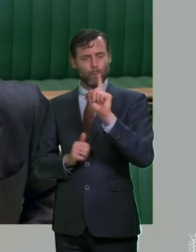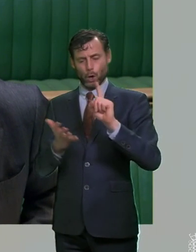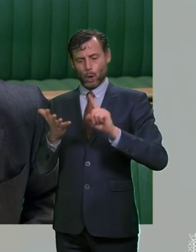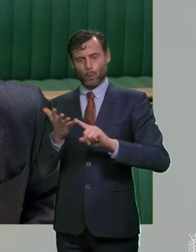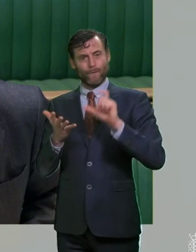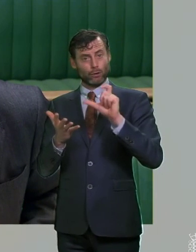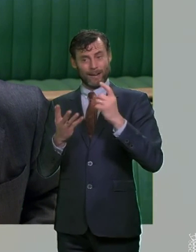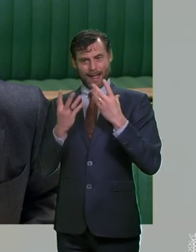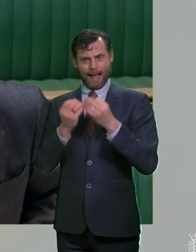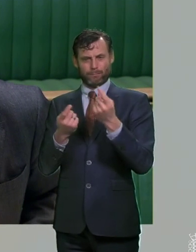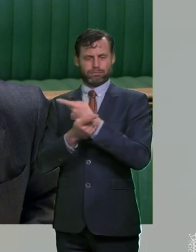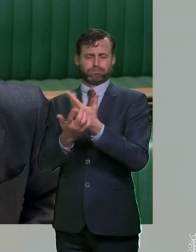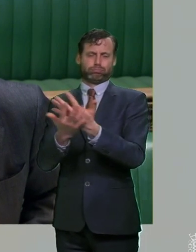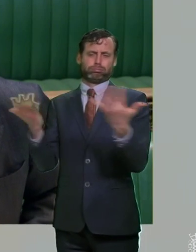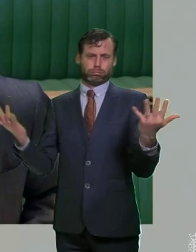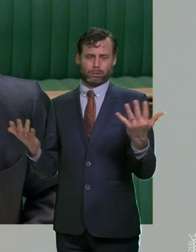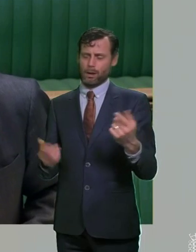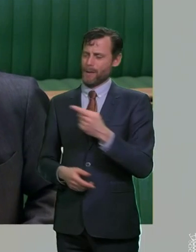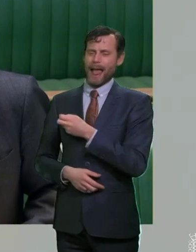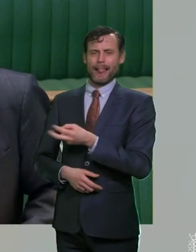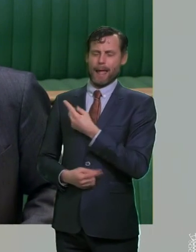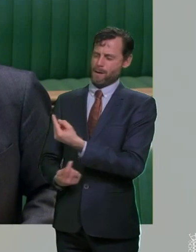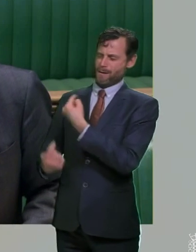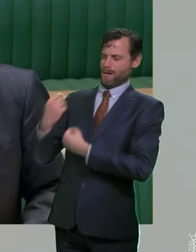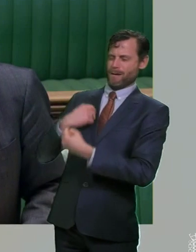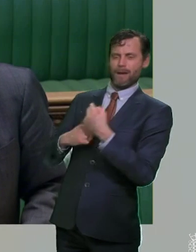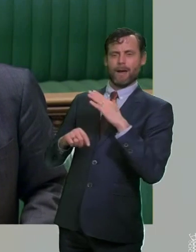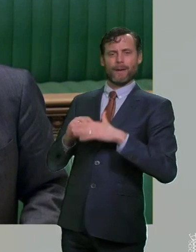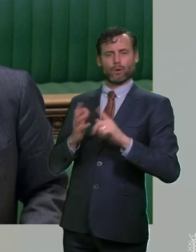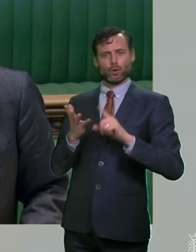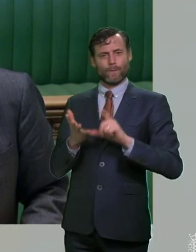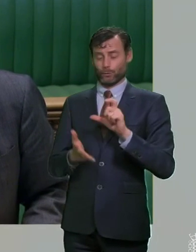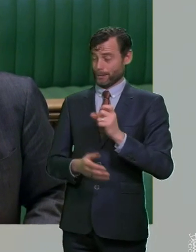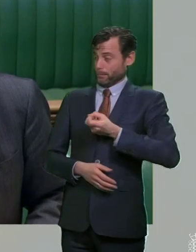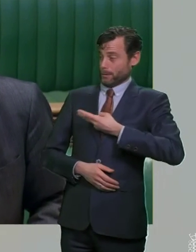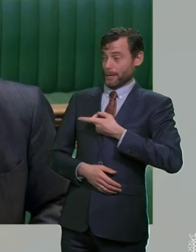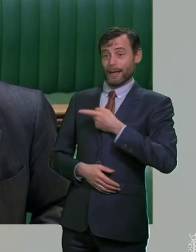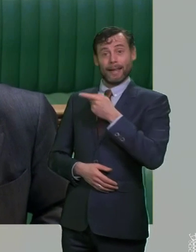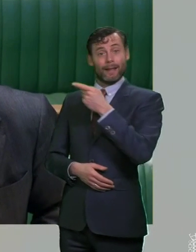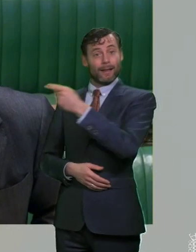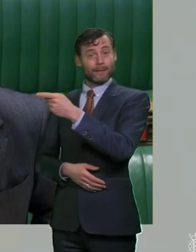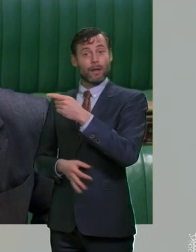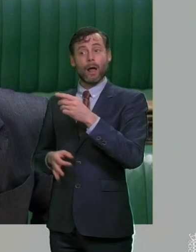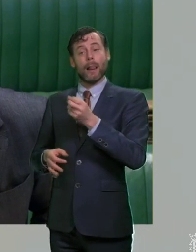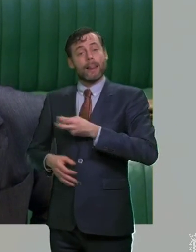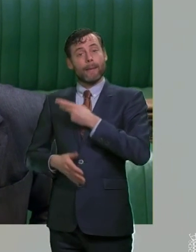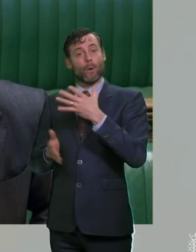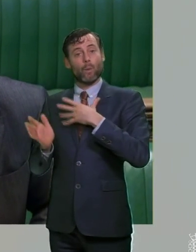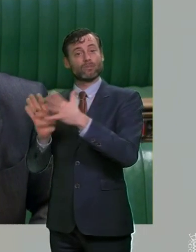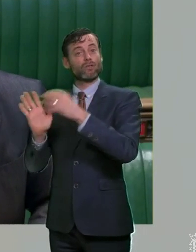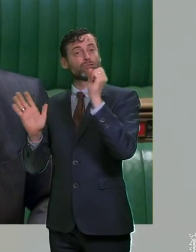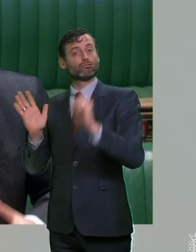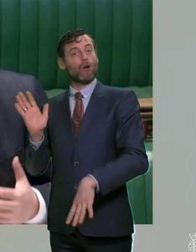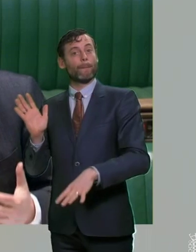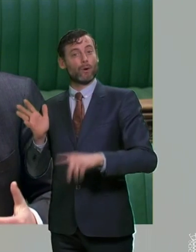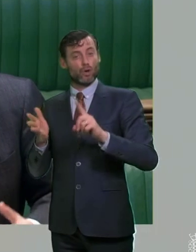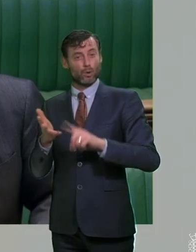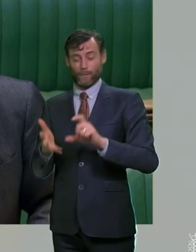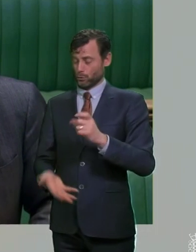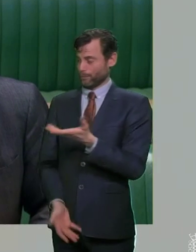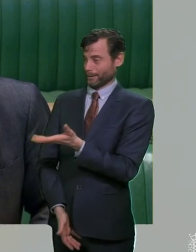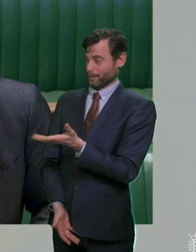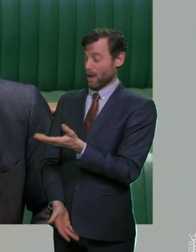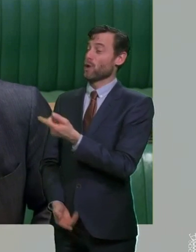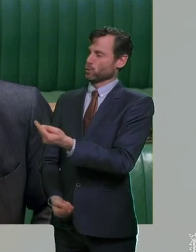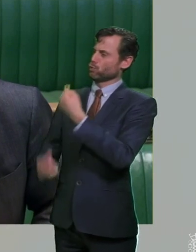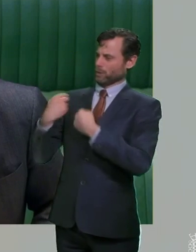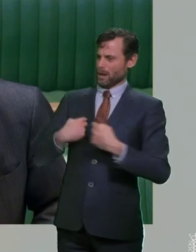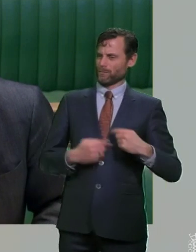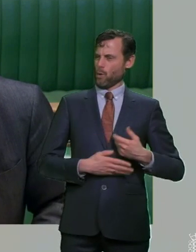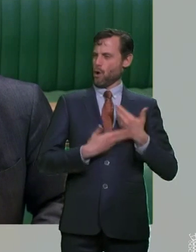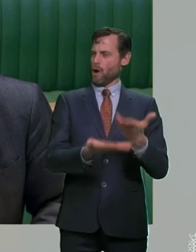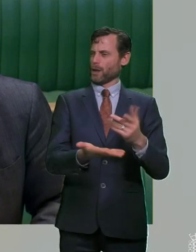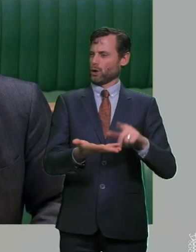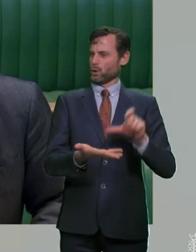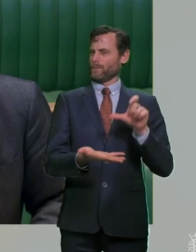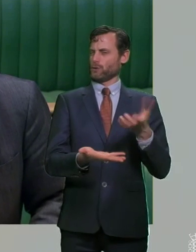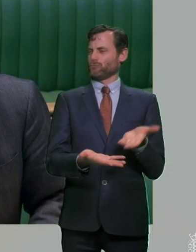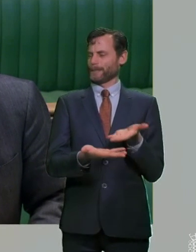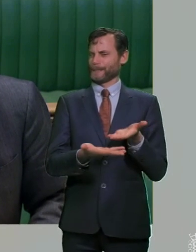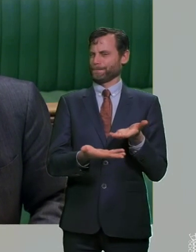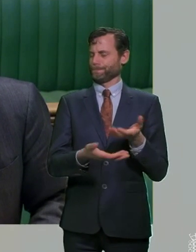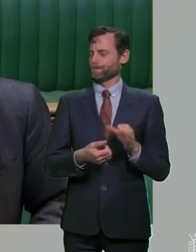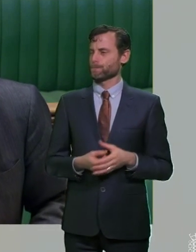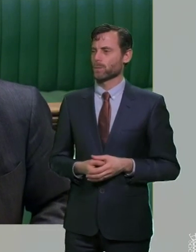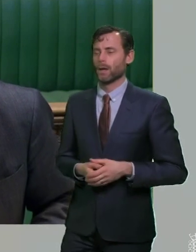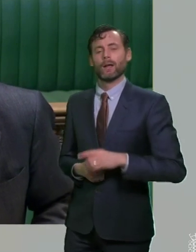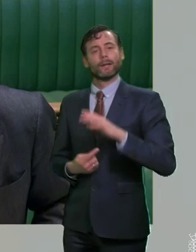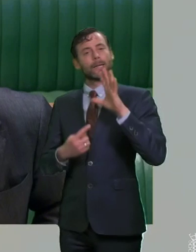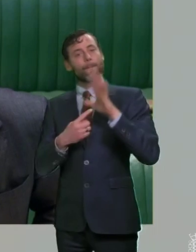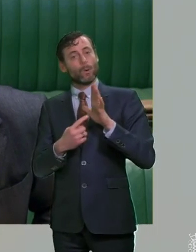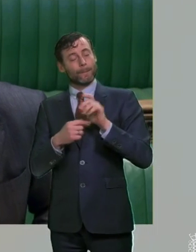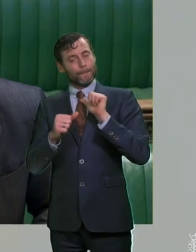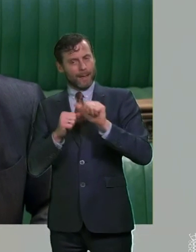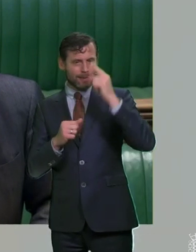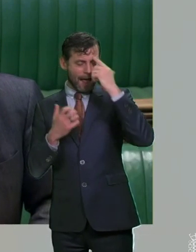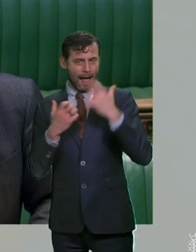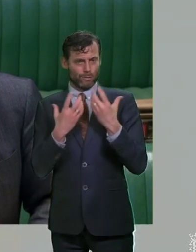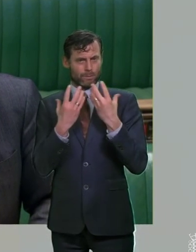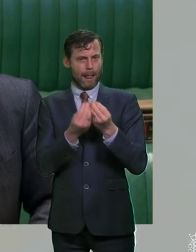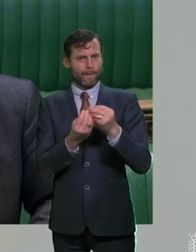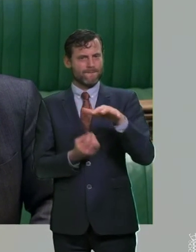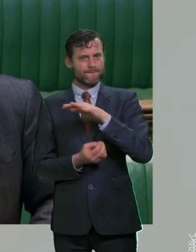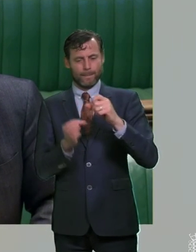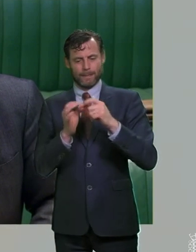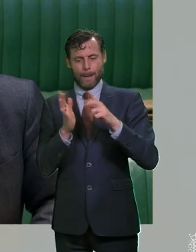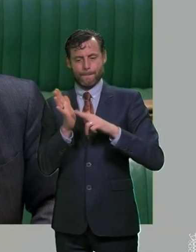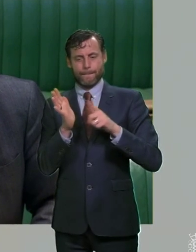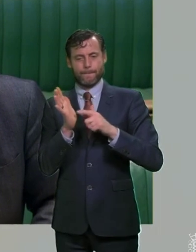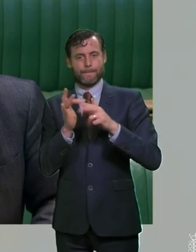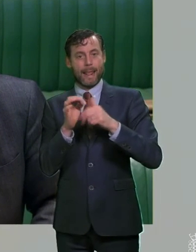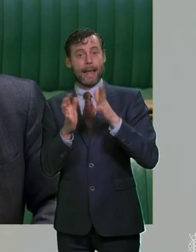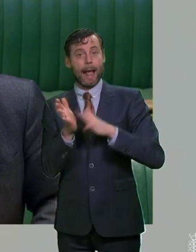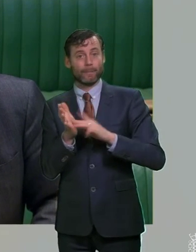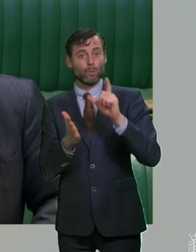It is odd to be attacked by a Labour Member over universal credit when it is his party’s policy to abolish that benefit, but the best thing we can do for families in Billingham is to ensure that there are very good jobs there.